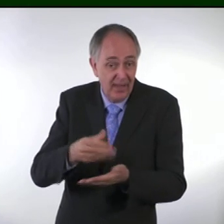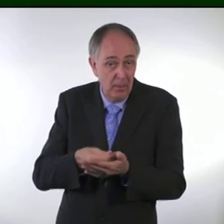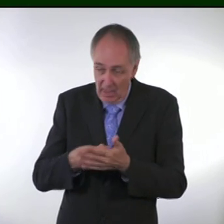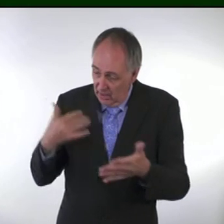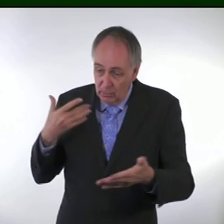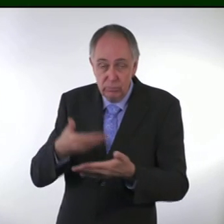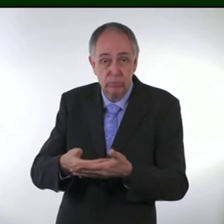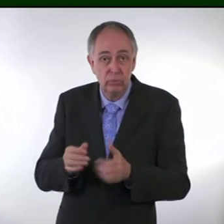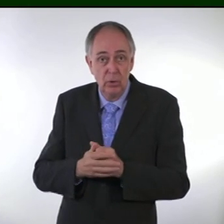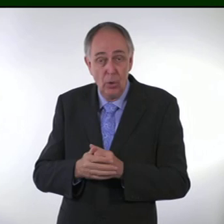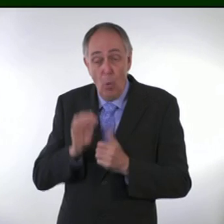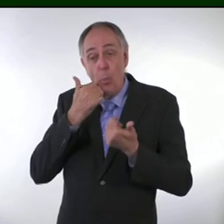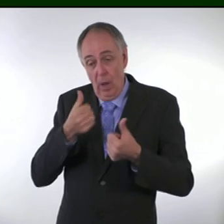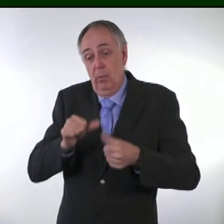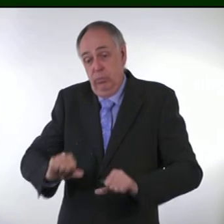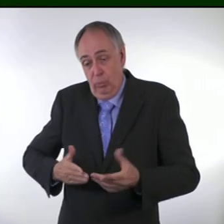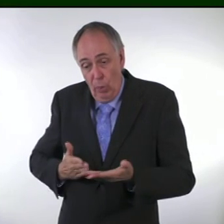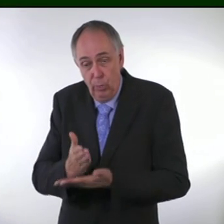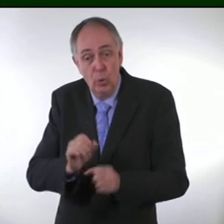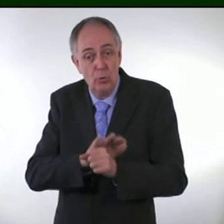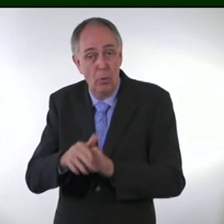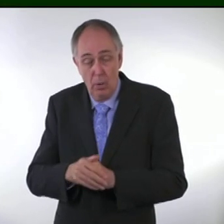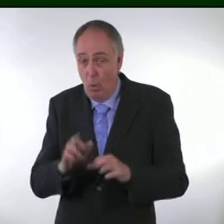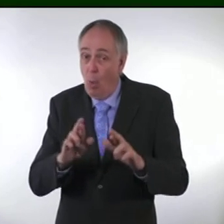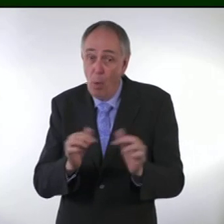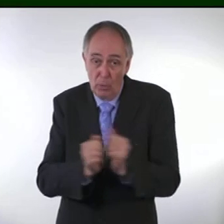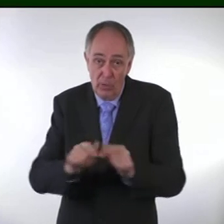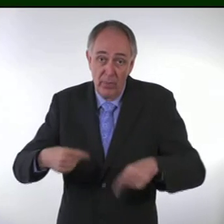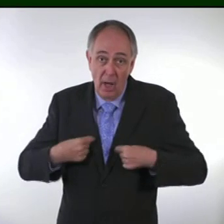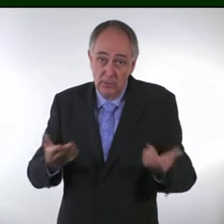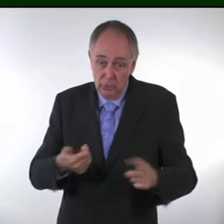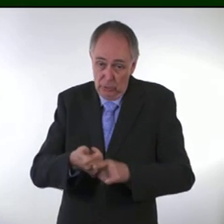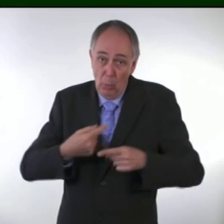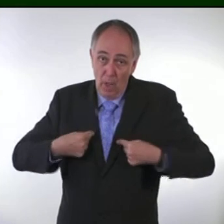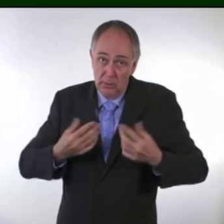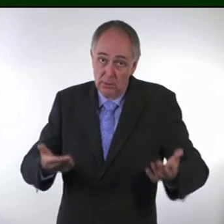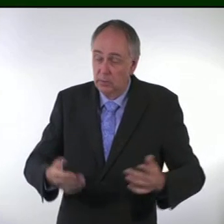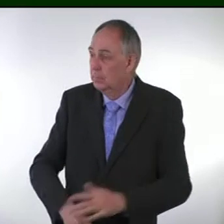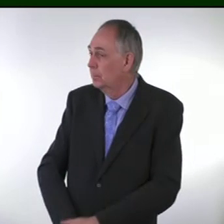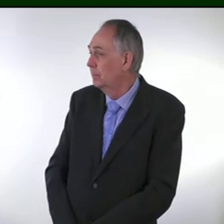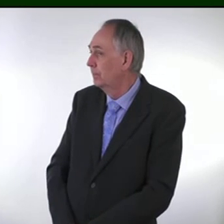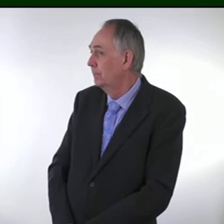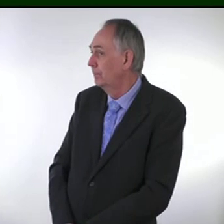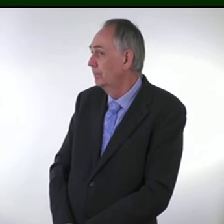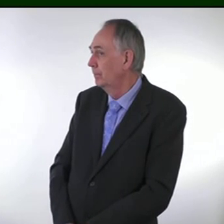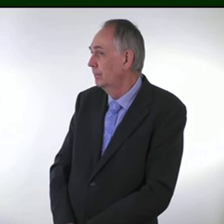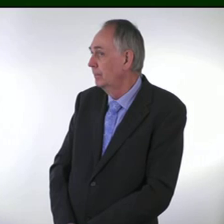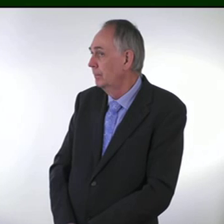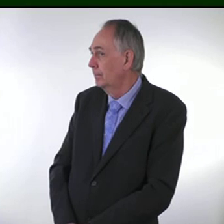We are going to get this country through it, and I hope the right honourable Gentleman supports our measures.